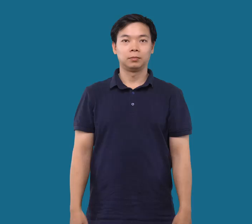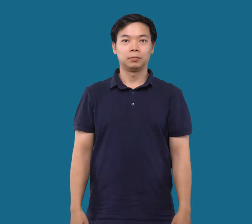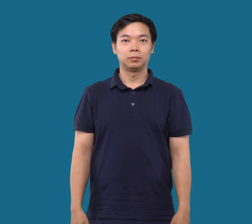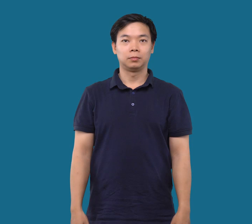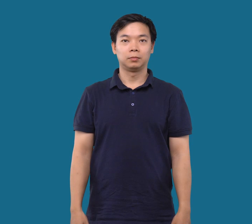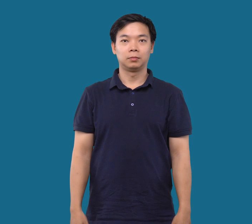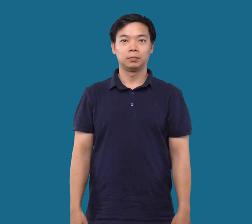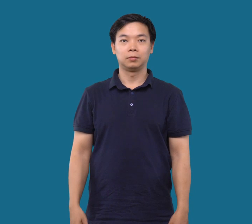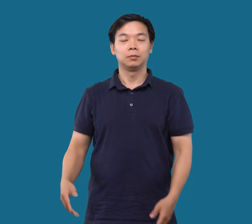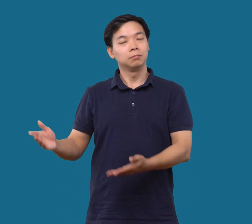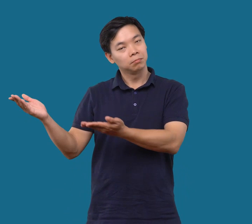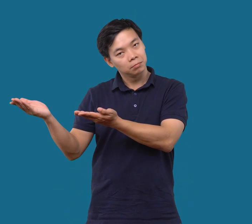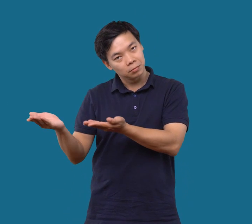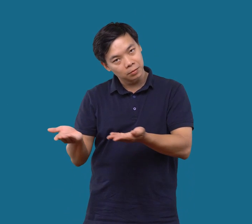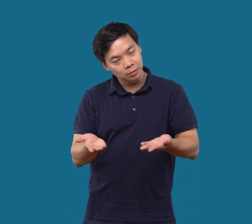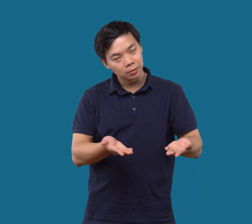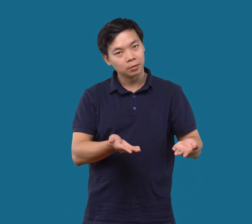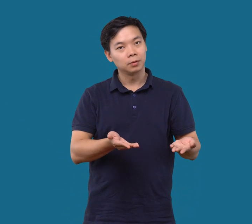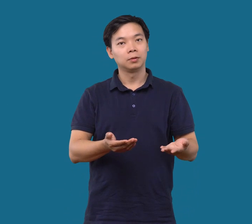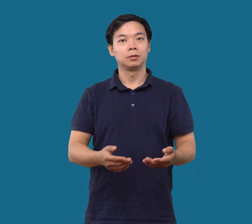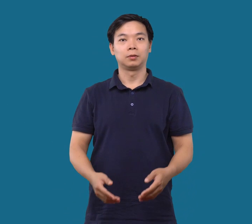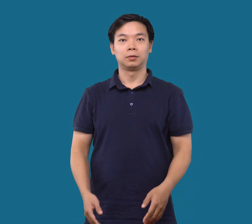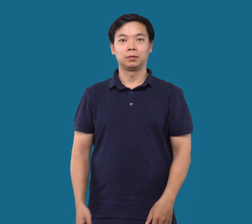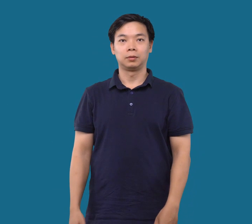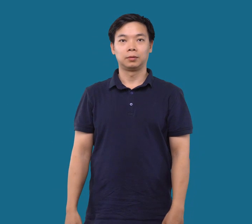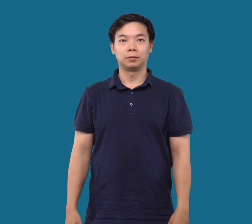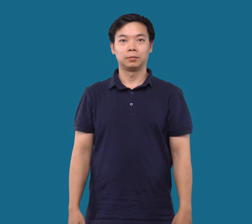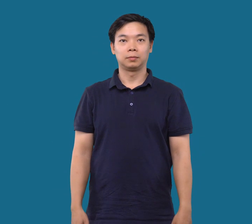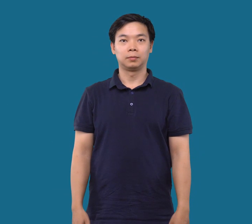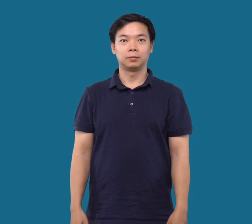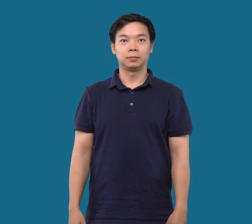mời